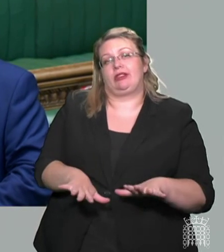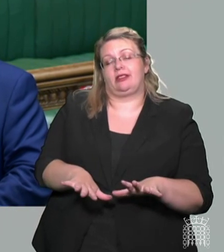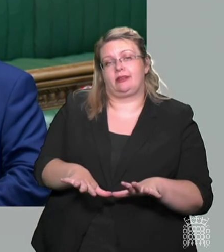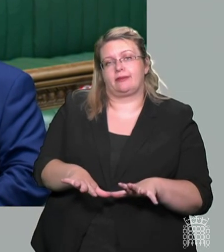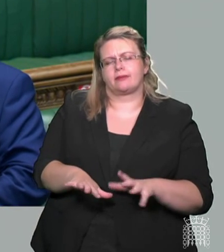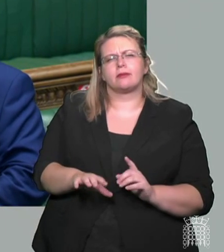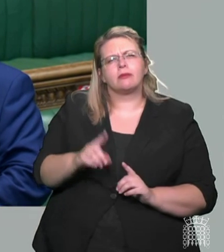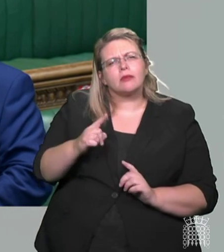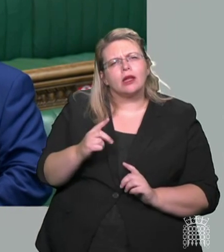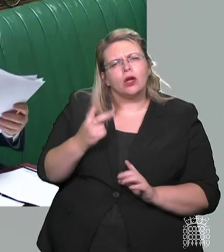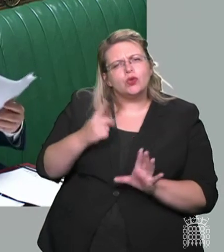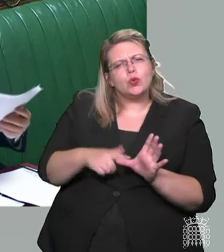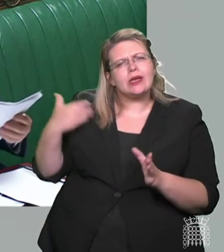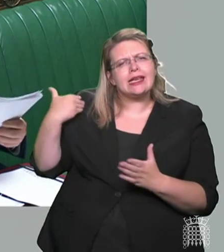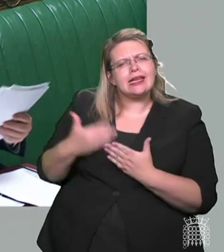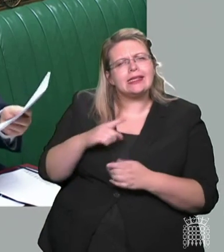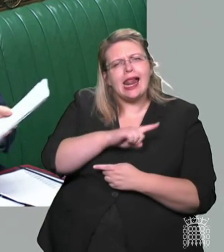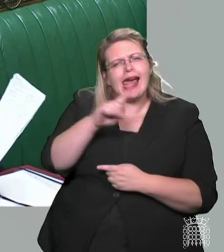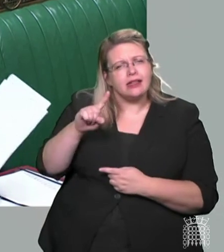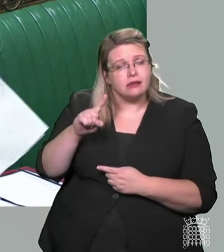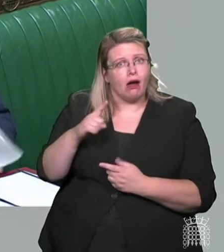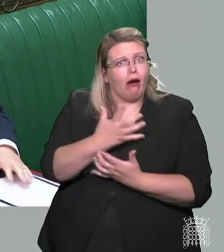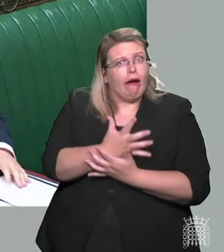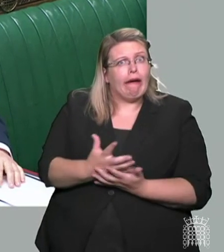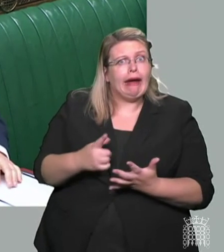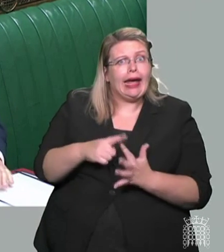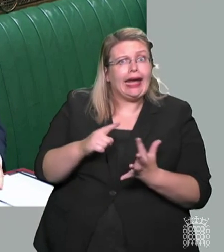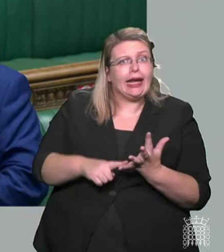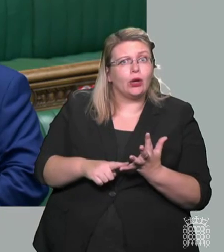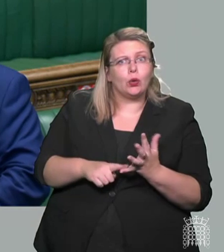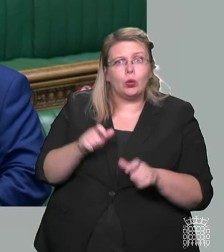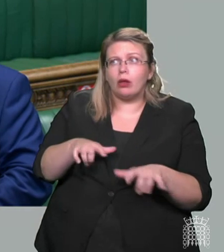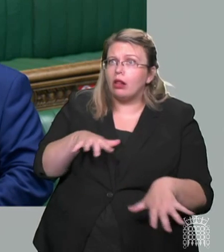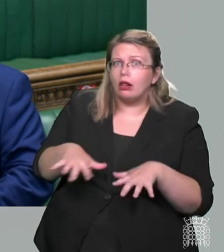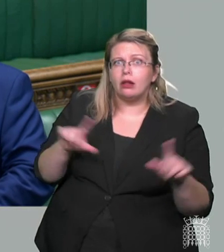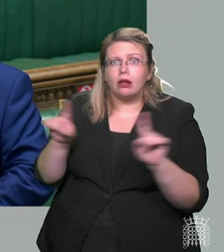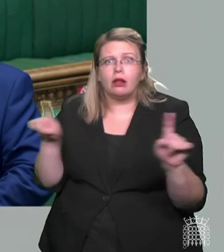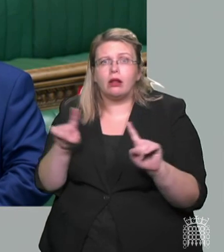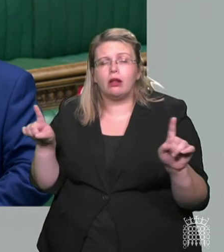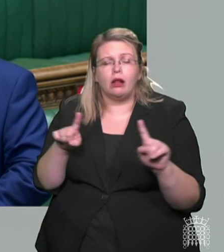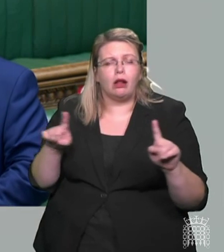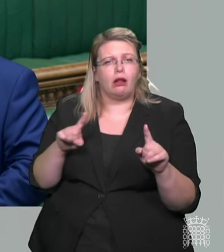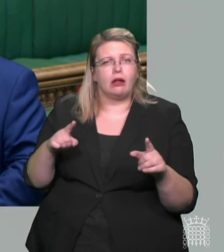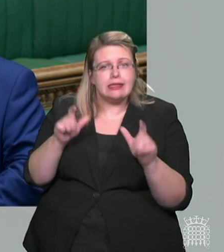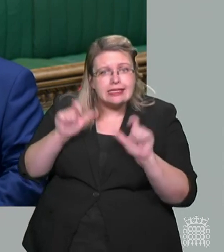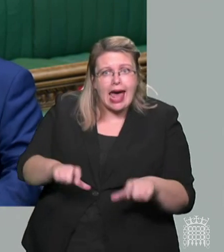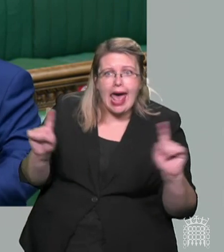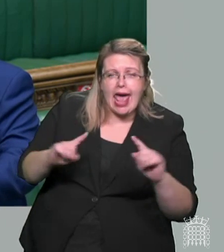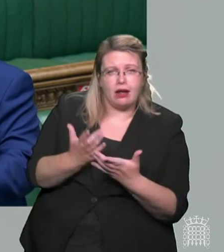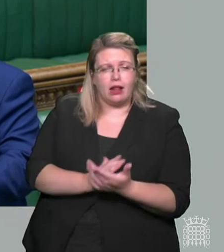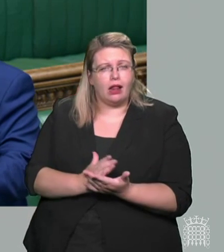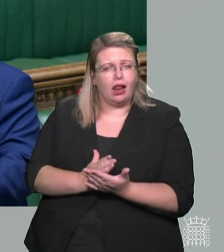Less than two years later, hundreds of thousands of EU nationals have been left in limbo, including thousands of children.